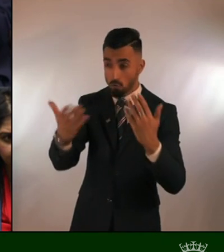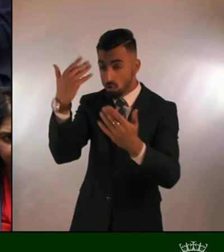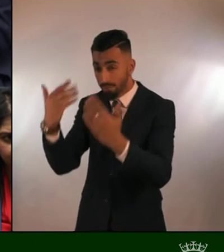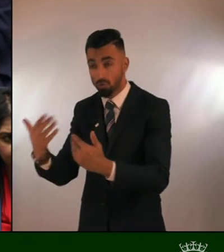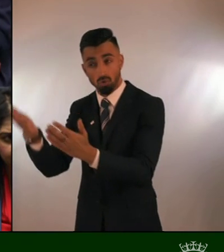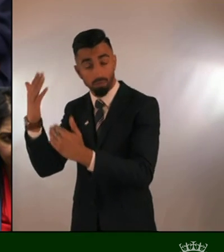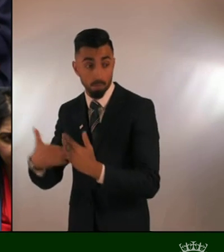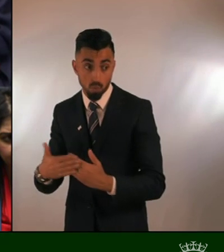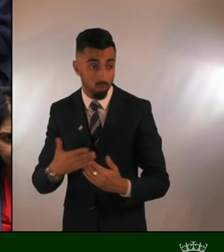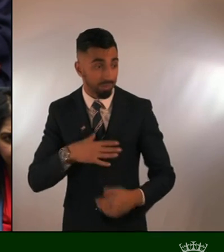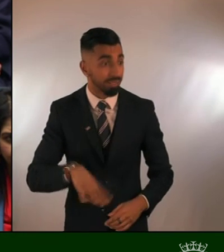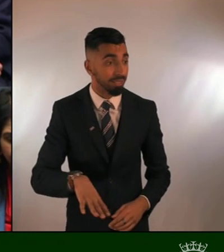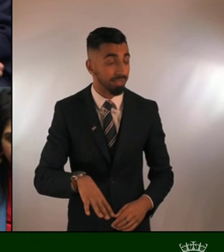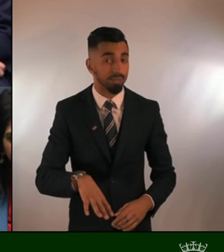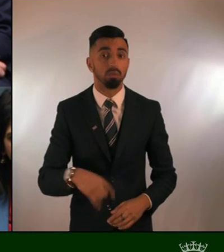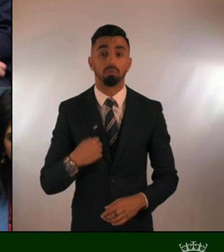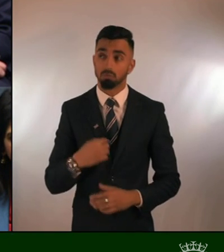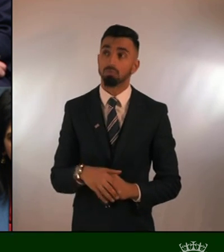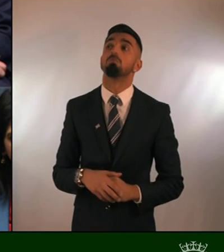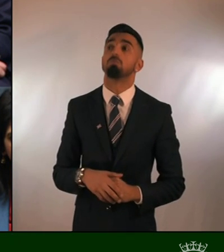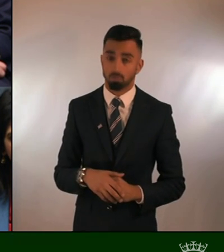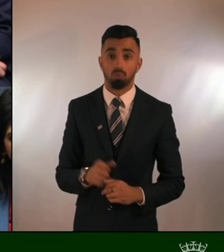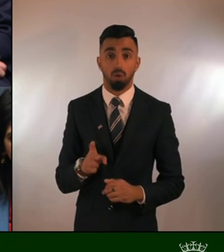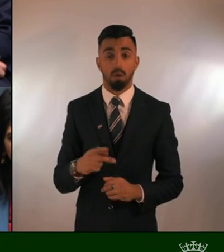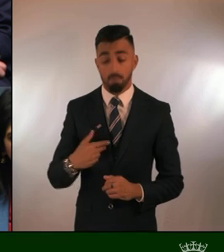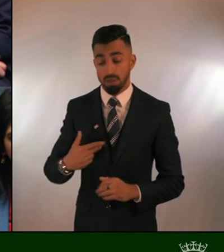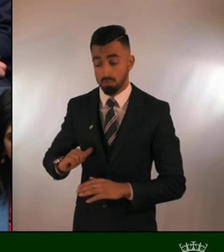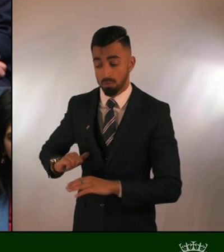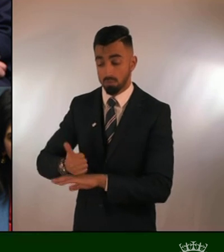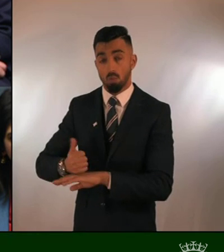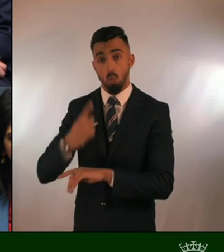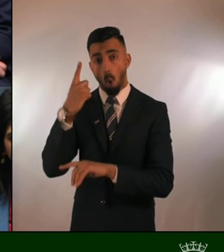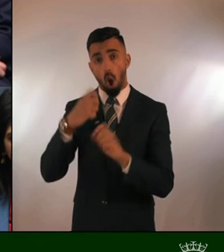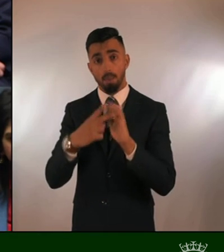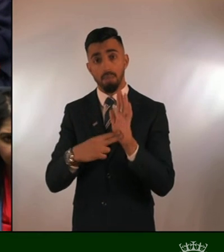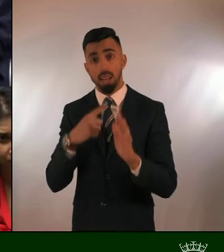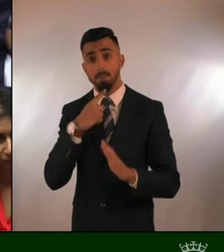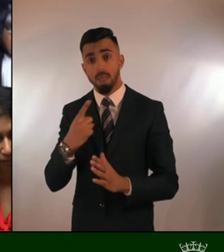So today, I am creating a new building safety fund worth £1 billion.